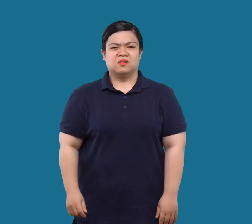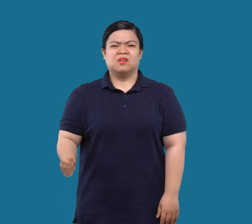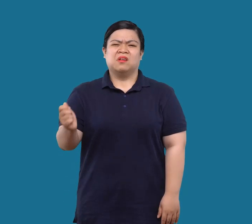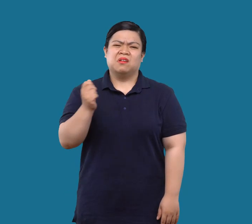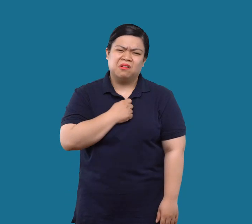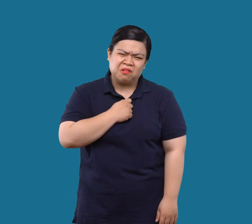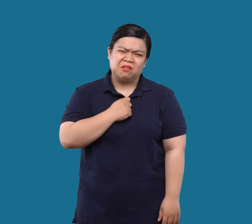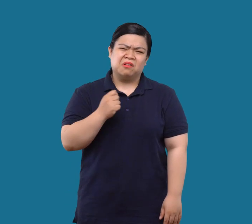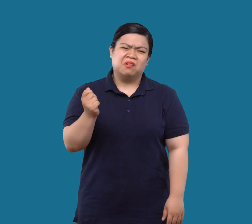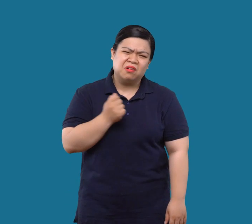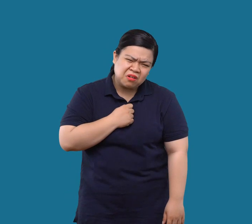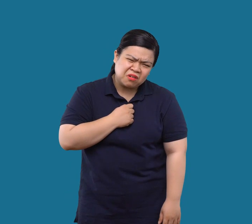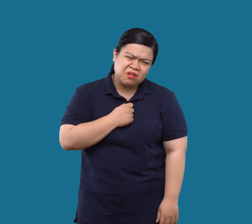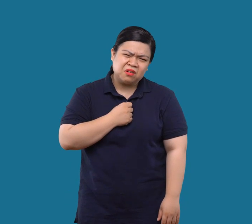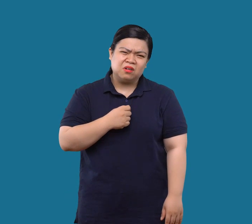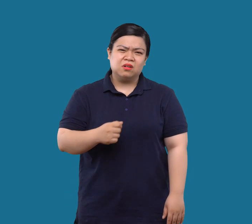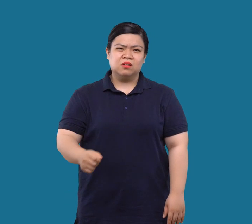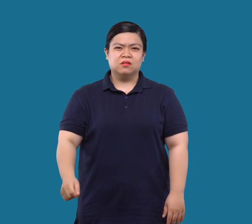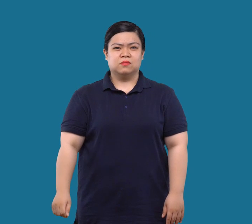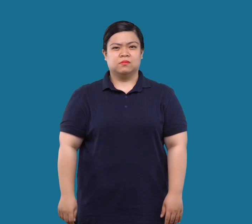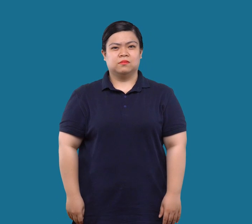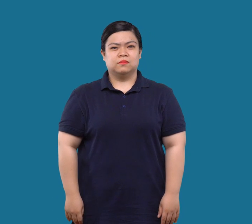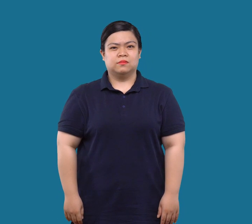gian khổ